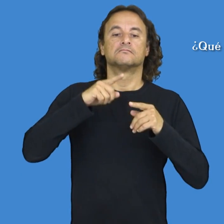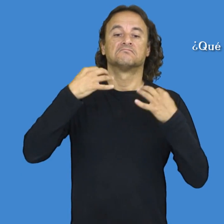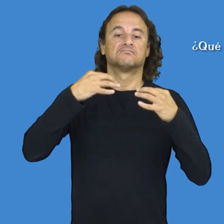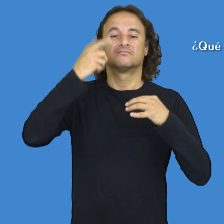normal